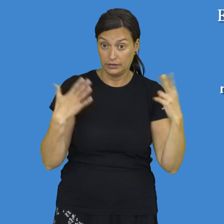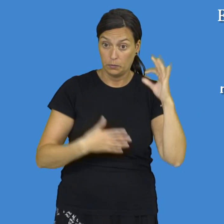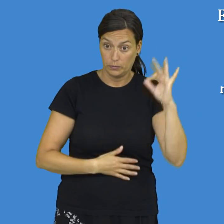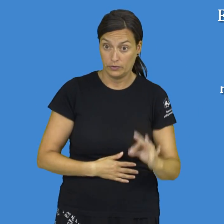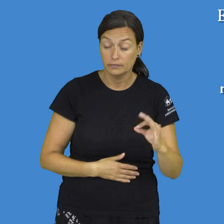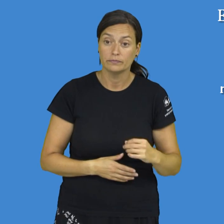porcentaje